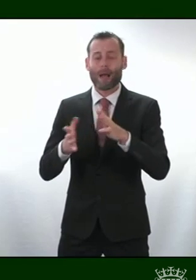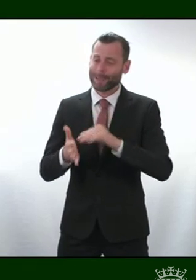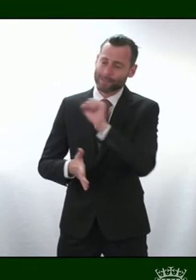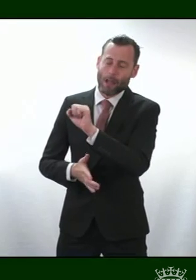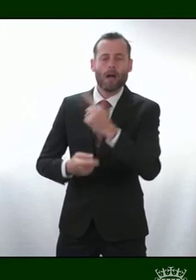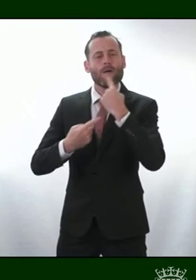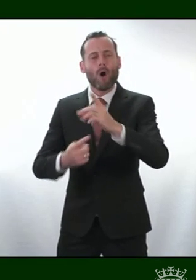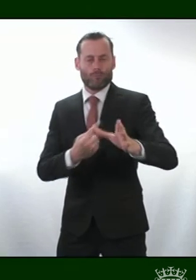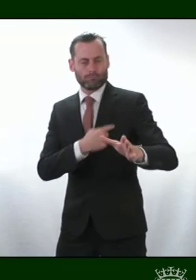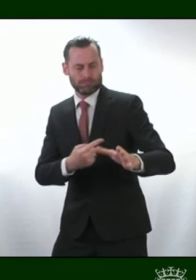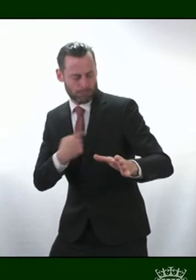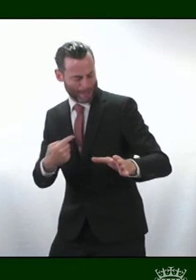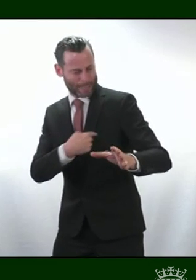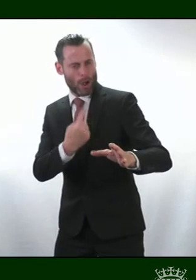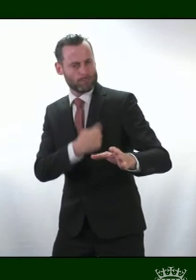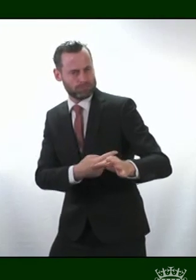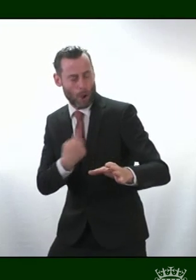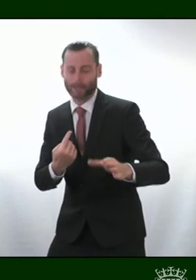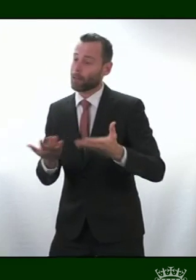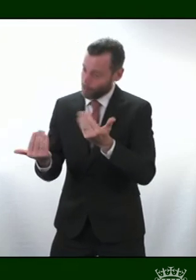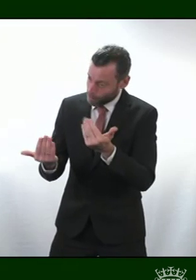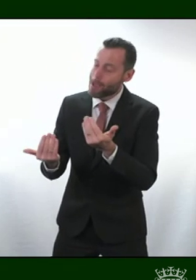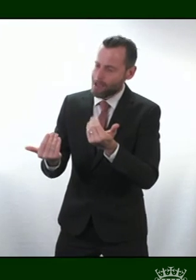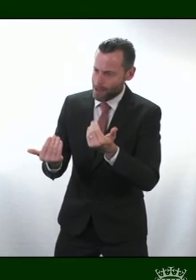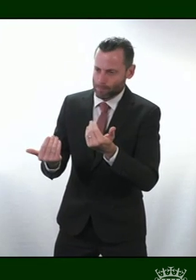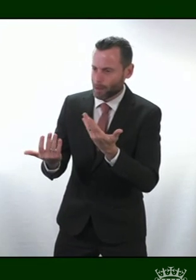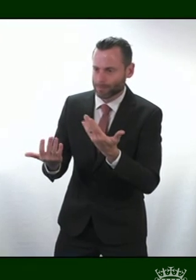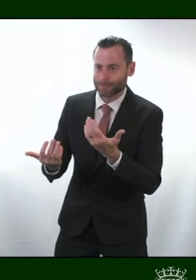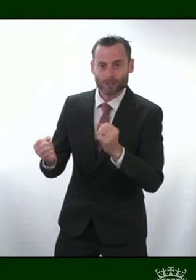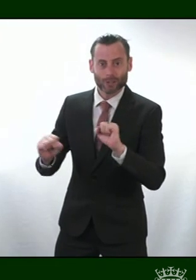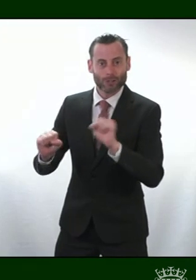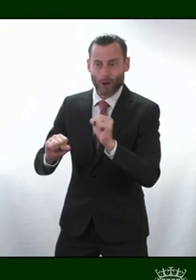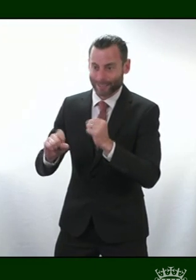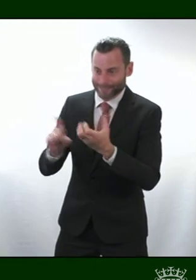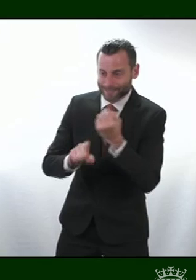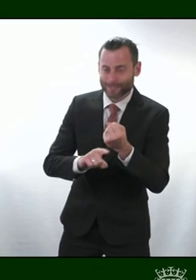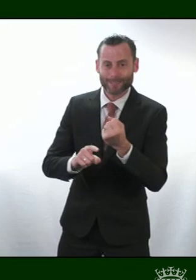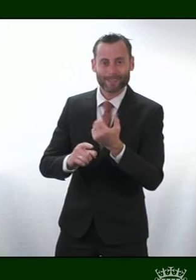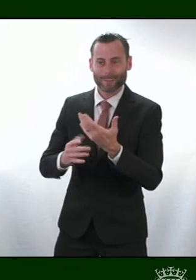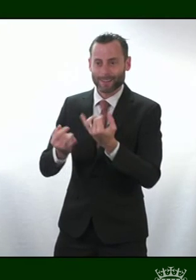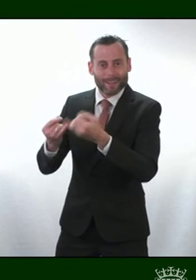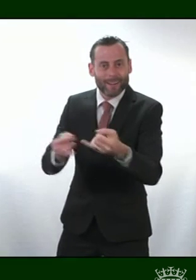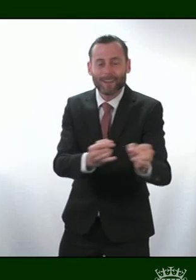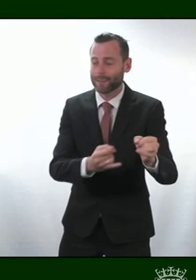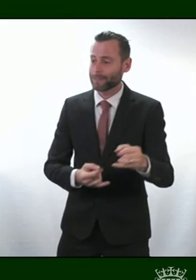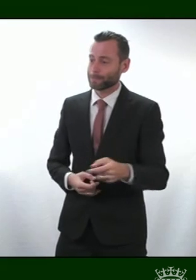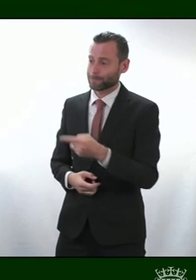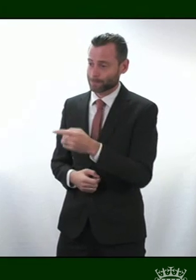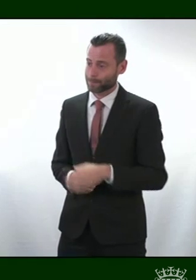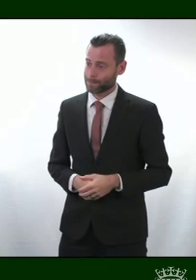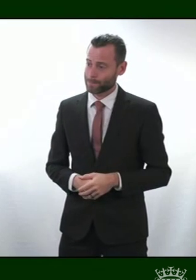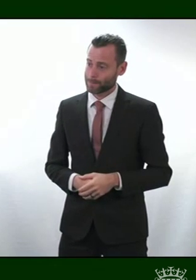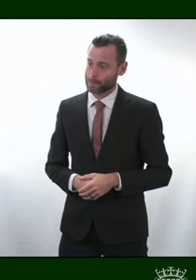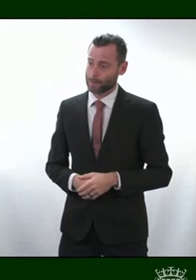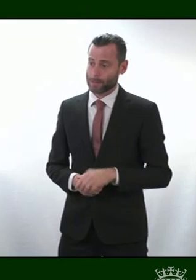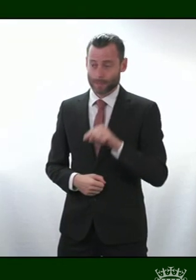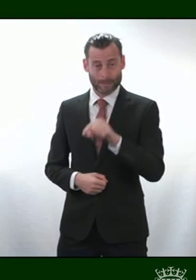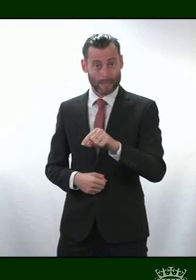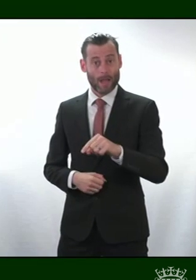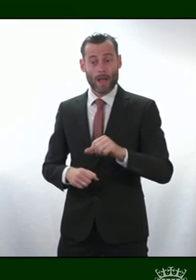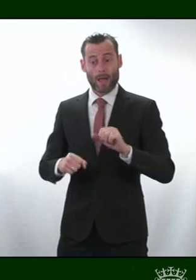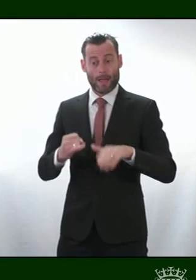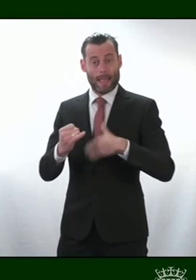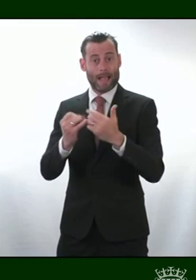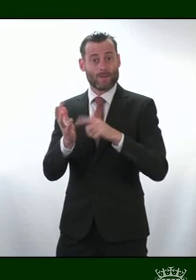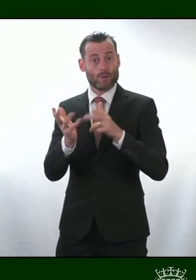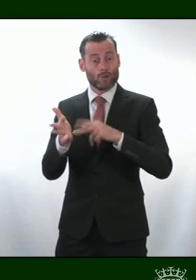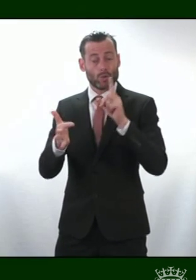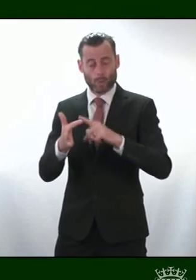In June, he told this House that “I can undertake…now to get all tests turned around in 24 hours by the end of June.”—[Official Report, 3 June 2020; Vol.